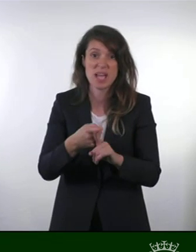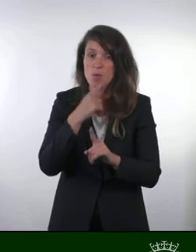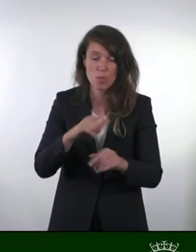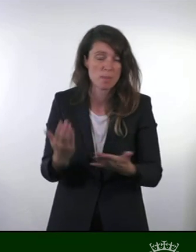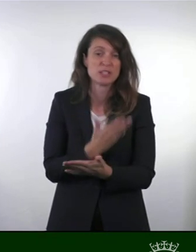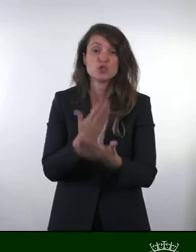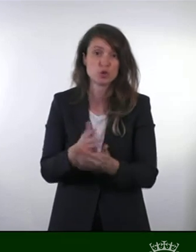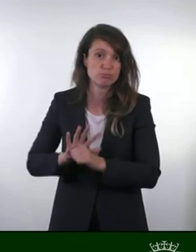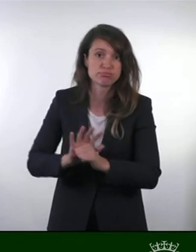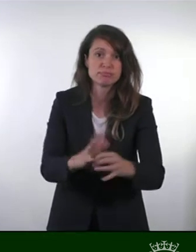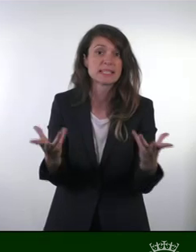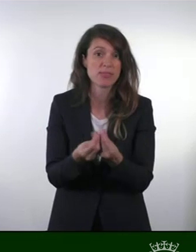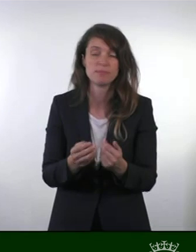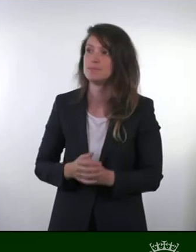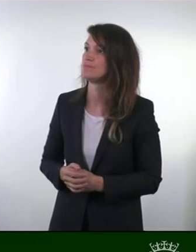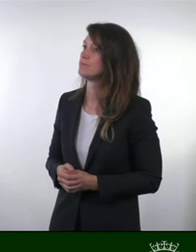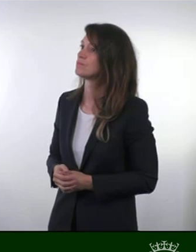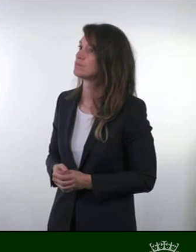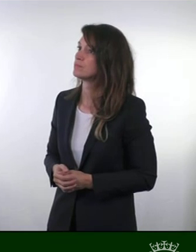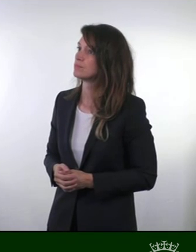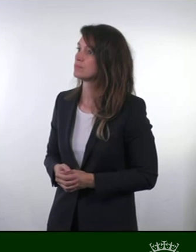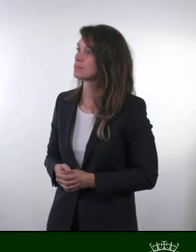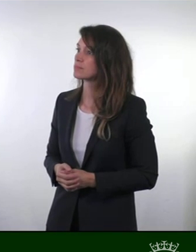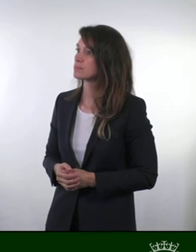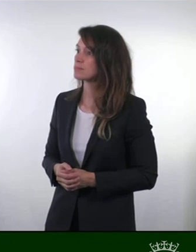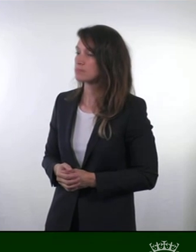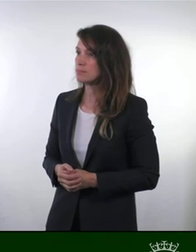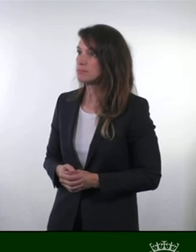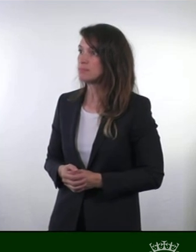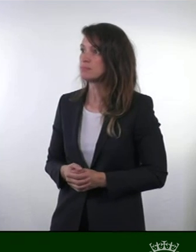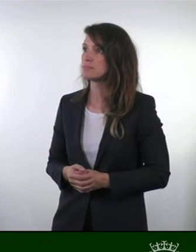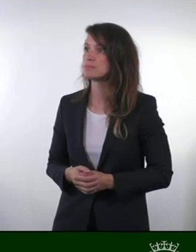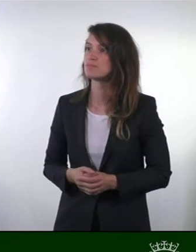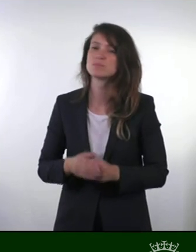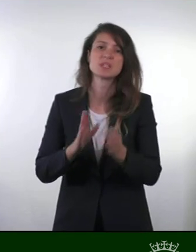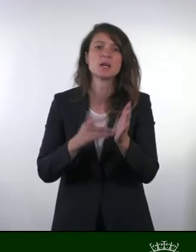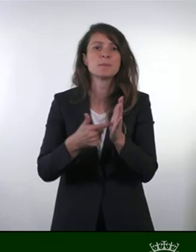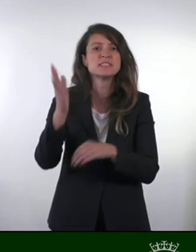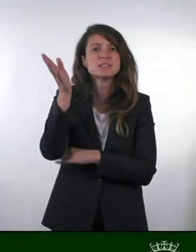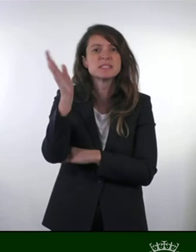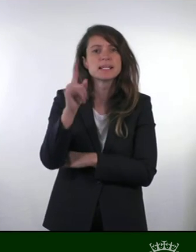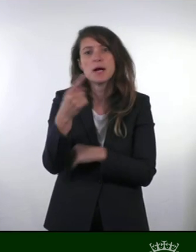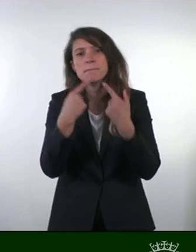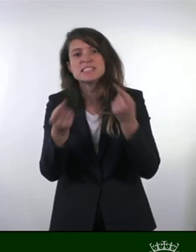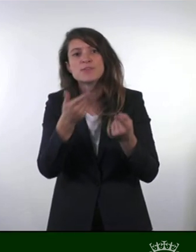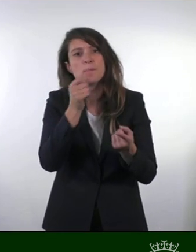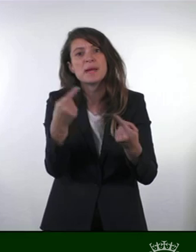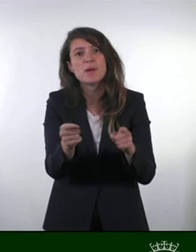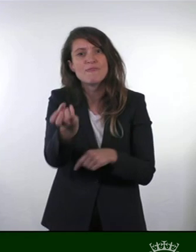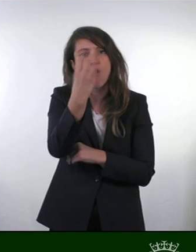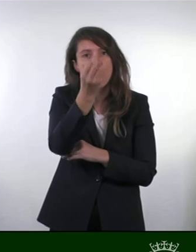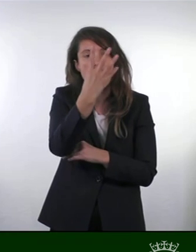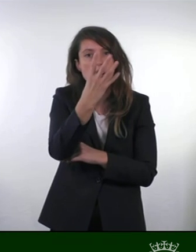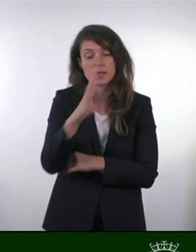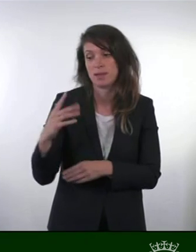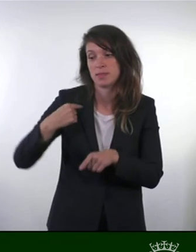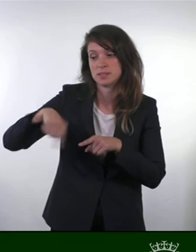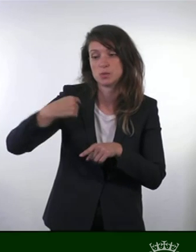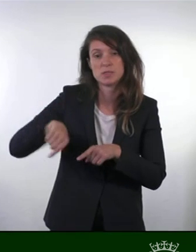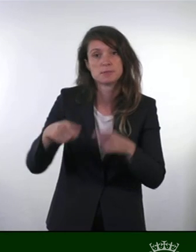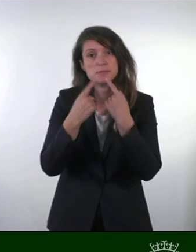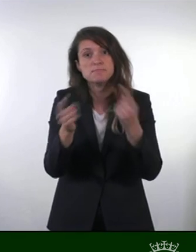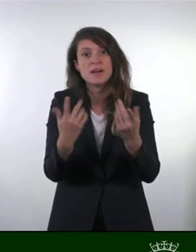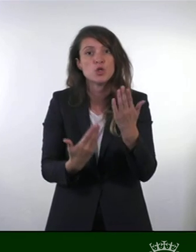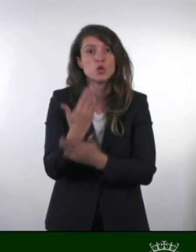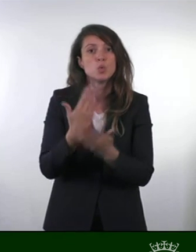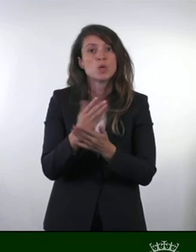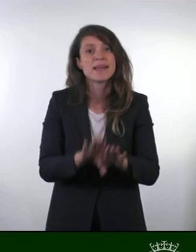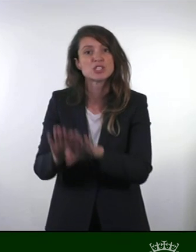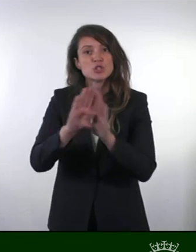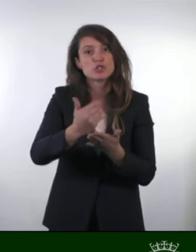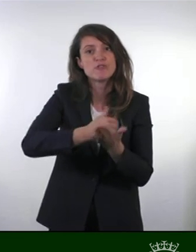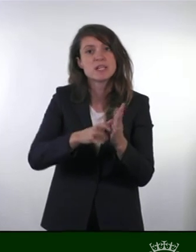JamesSunderland What message might the Prime Minister have for the people of Hong Kong following the passage this week of China’s new national security law?